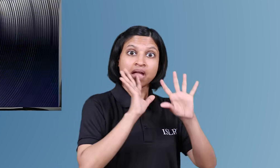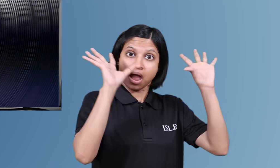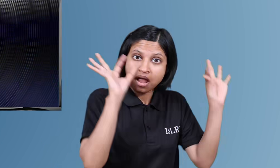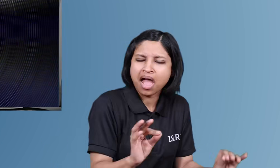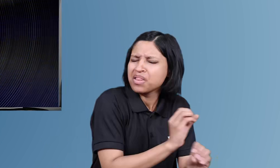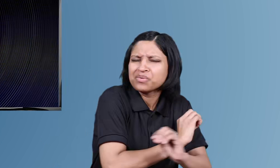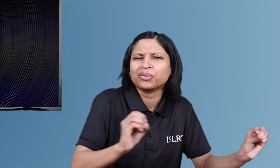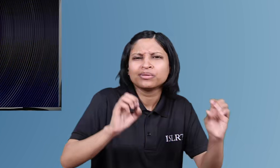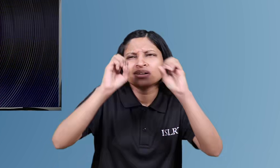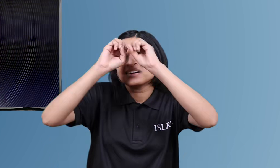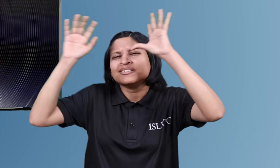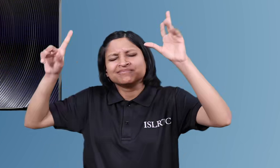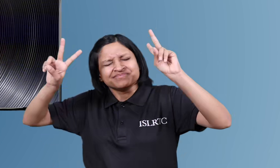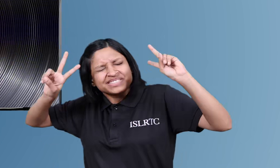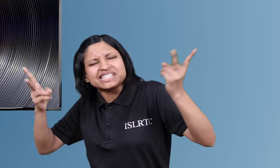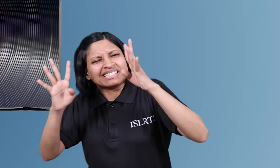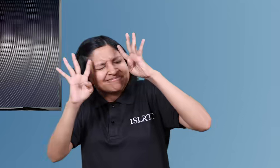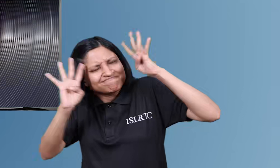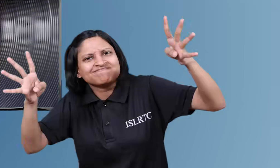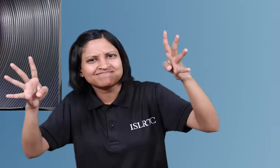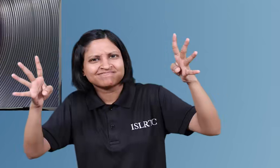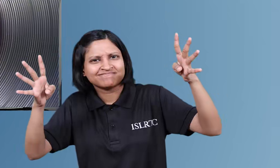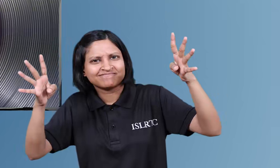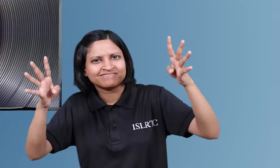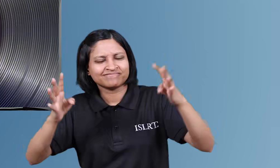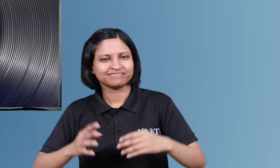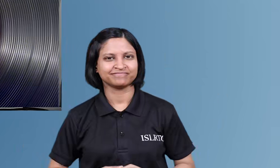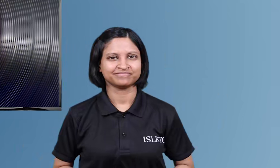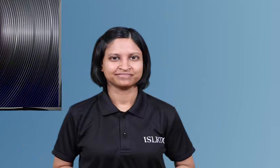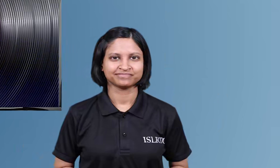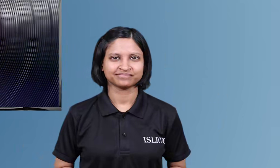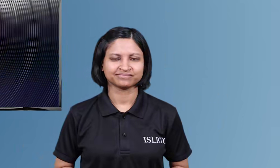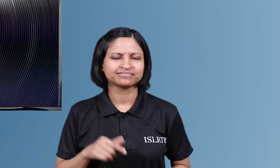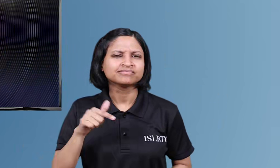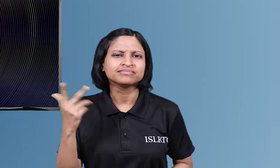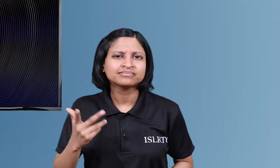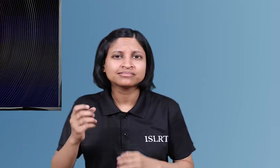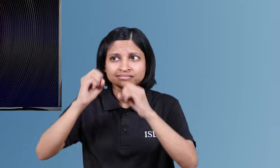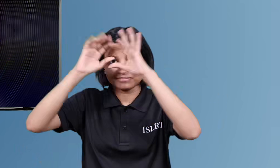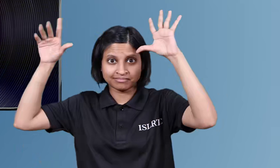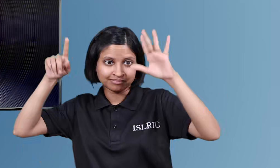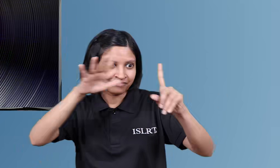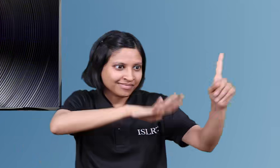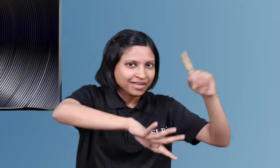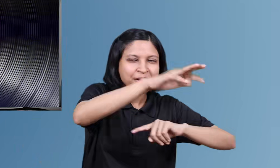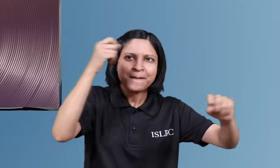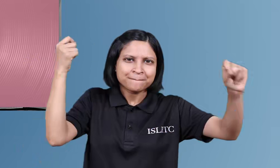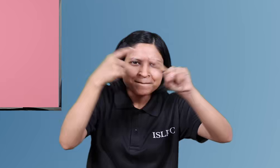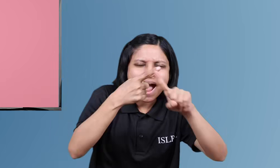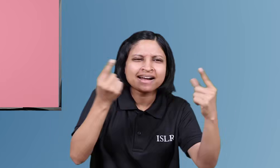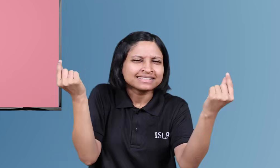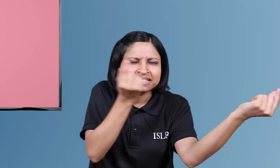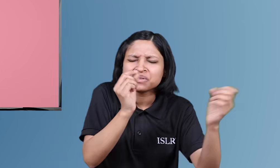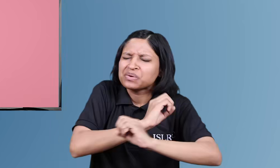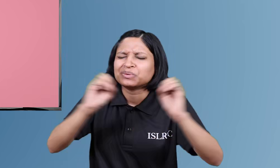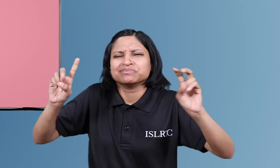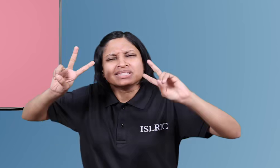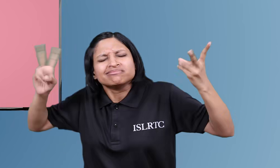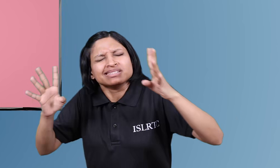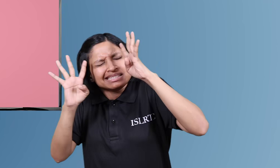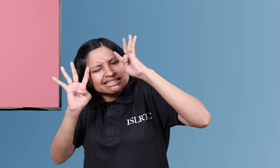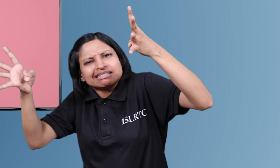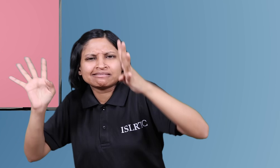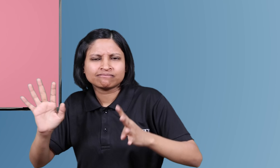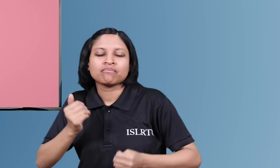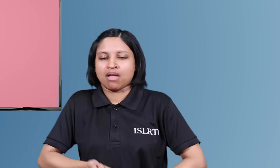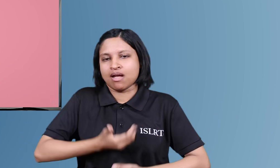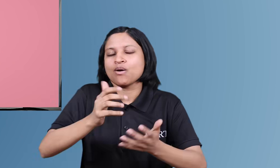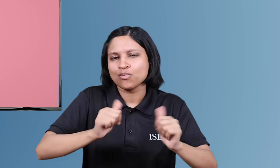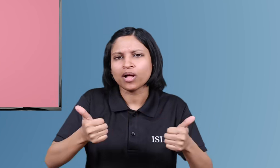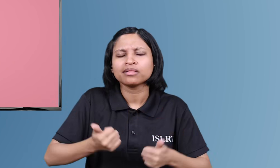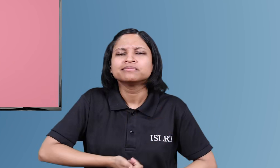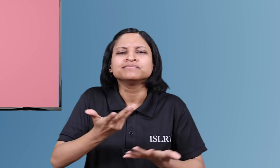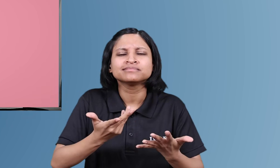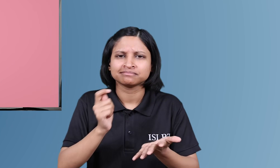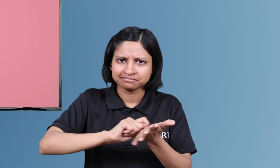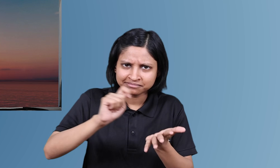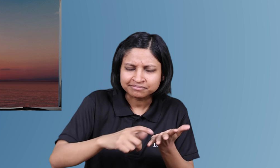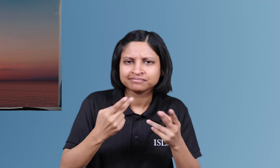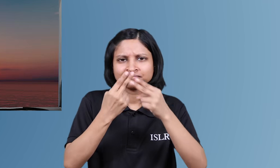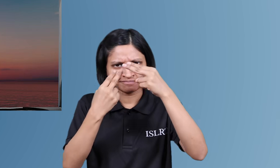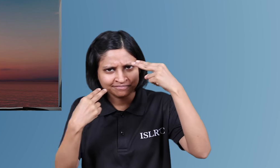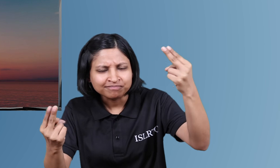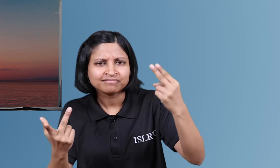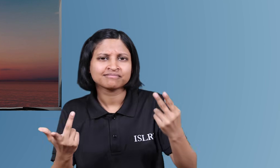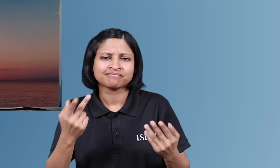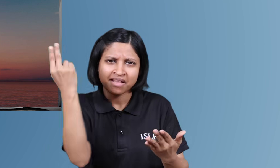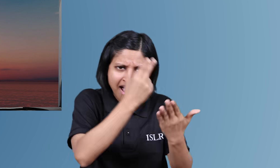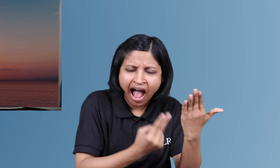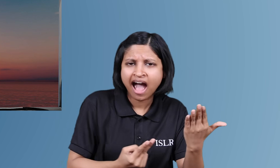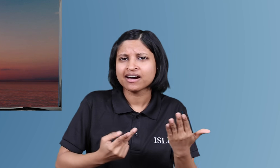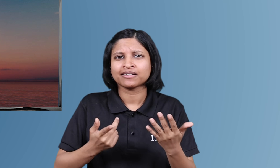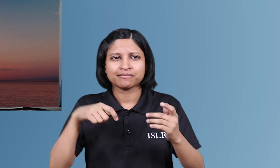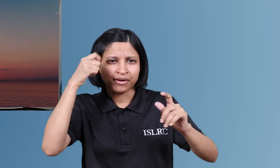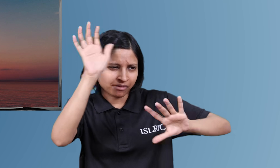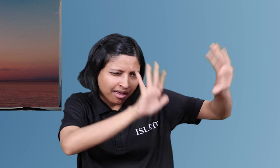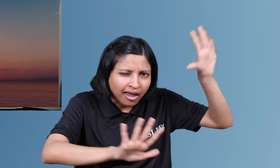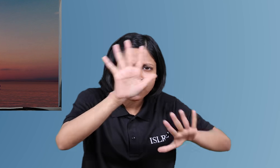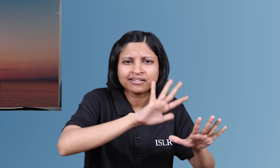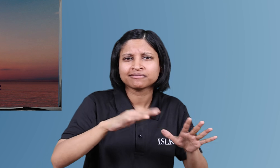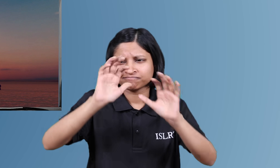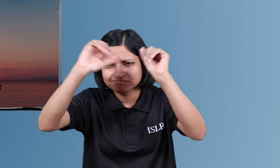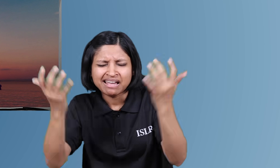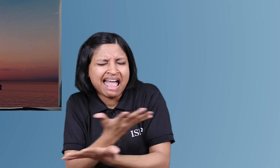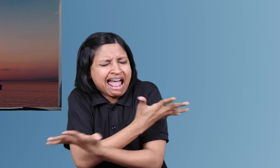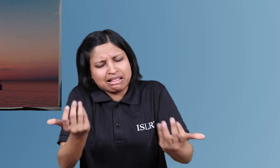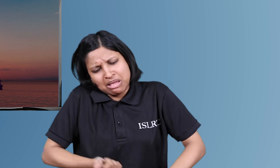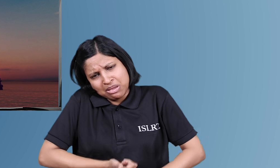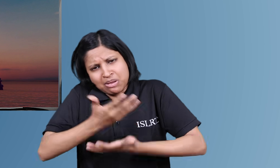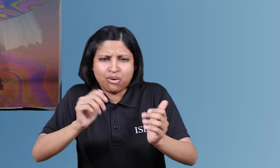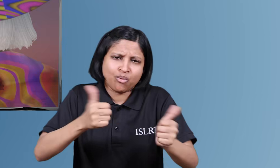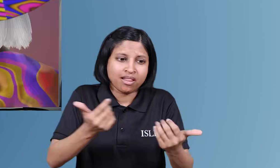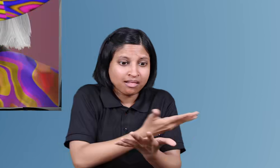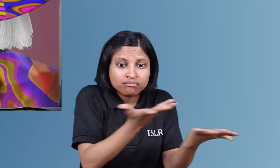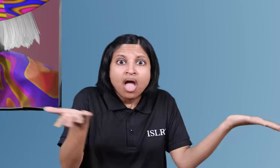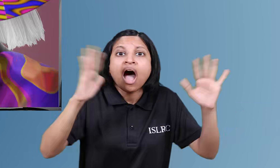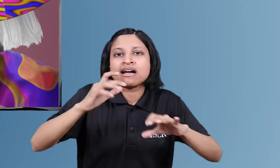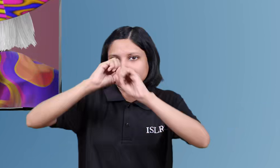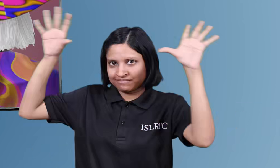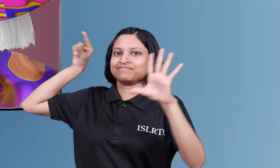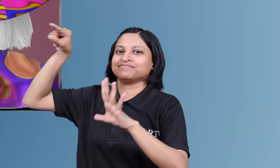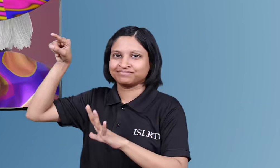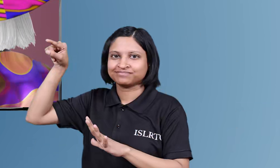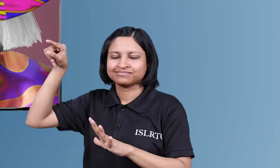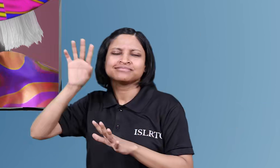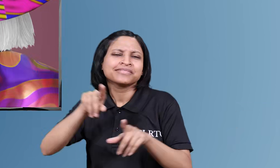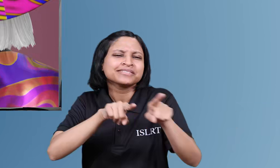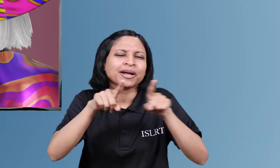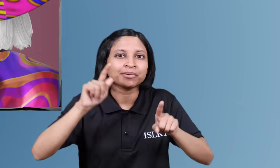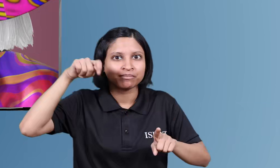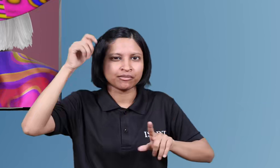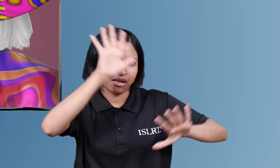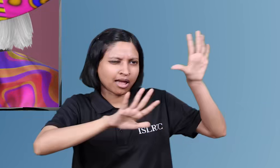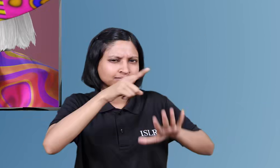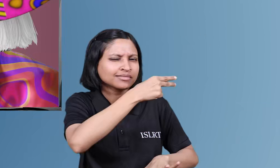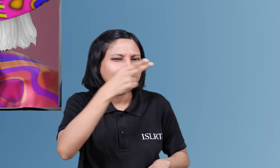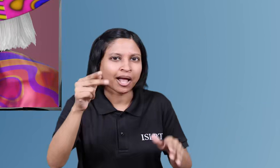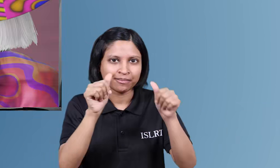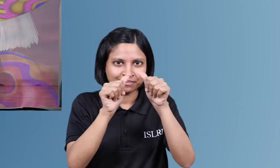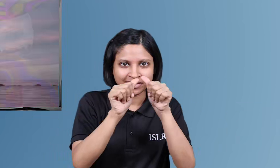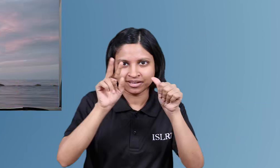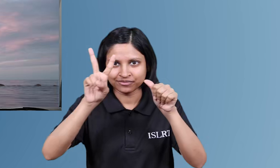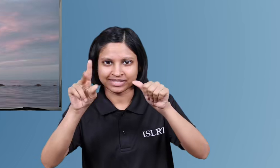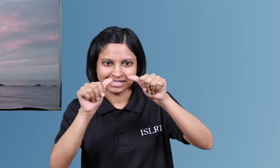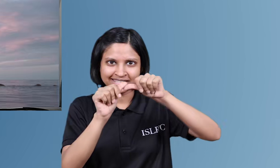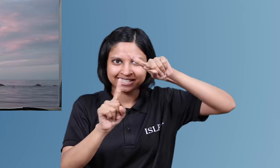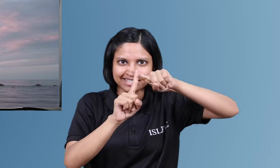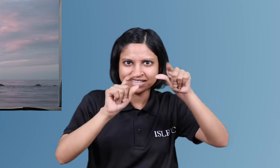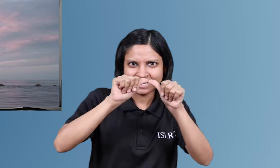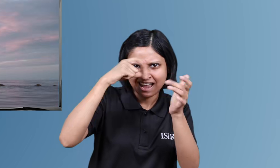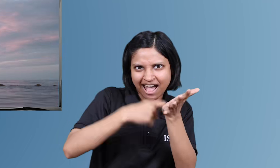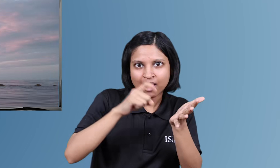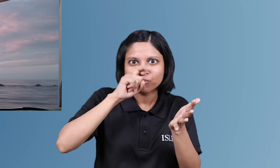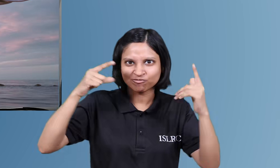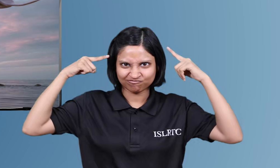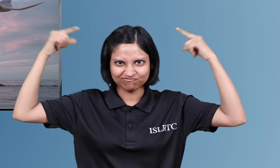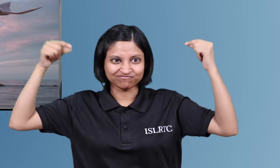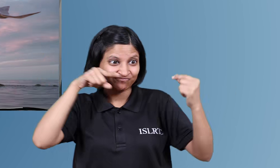Surrealism Surrealism refers to concepts that go beyond reality and are highly imaginative. It can be expressed through various forms, including writing, storytelling, art, performance, and sculpture. For example, the movie “Avatar” embodies surrealism